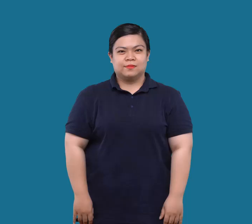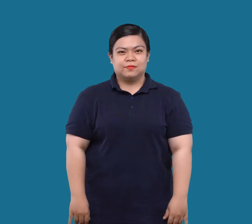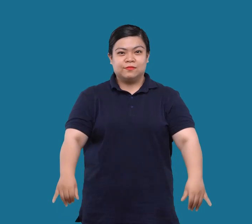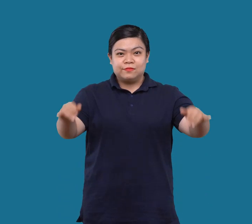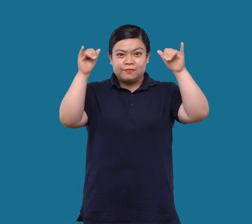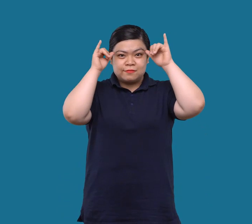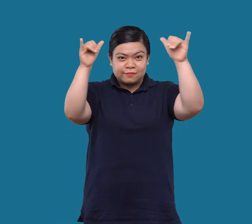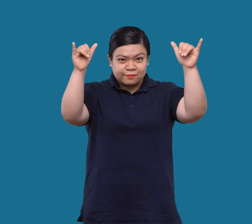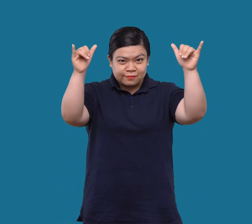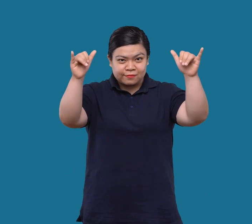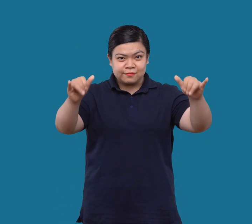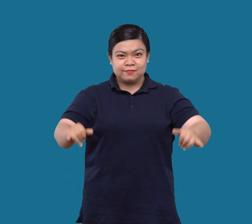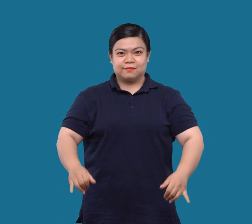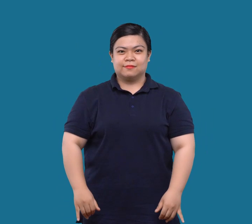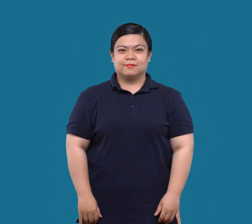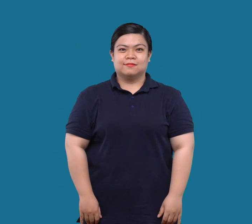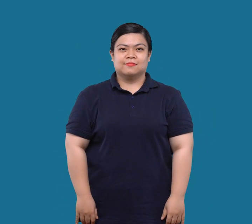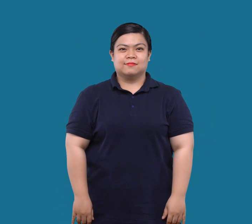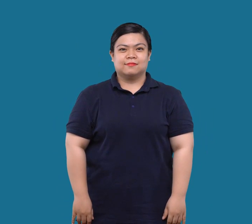con bò